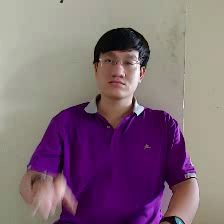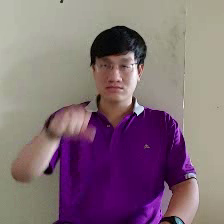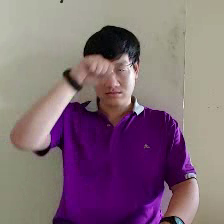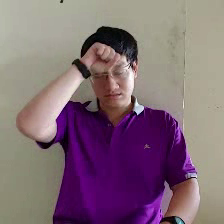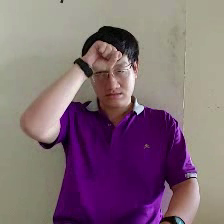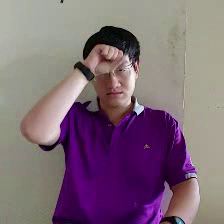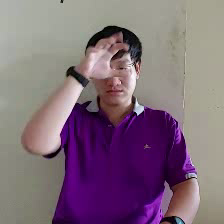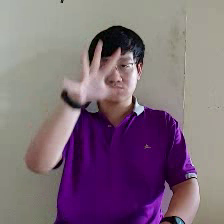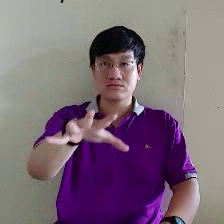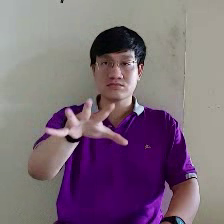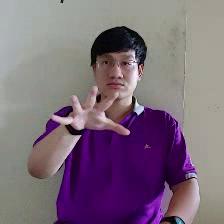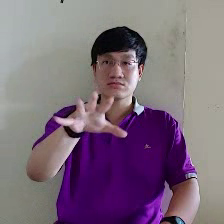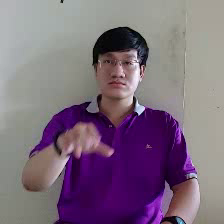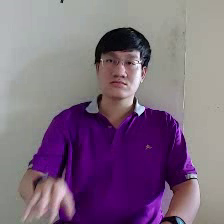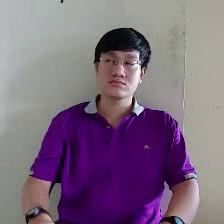Dạy dỗ